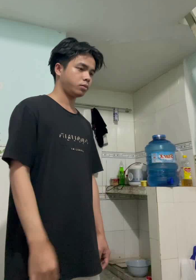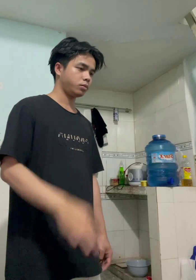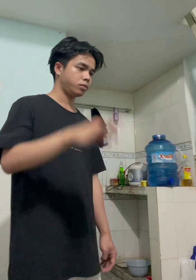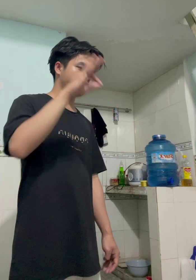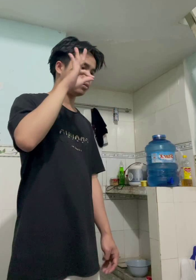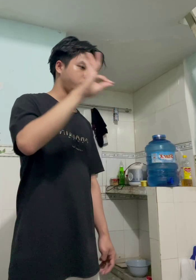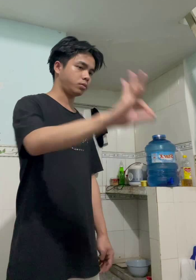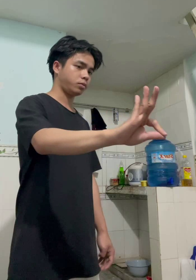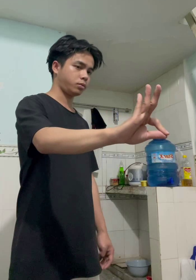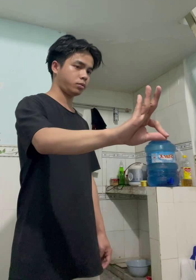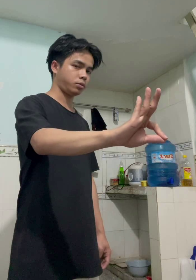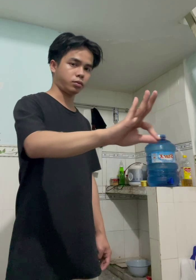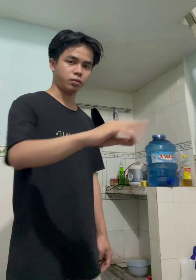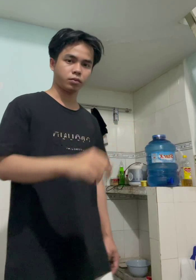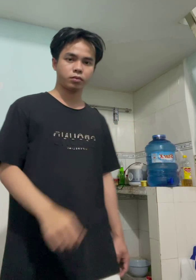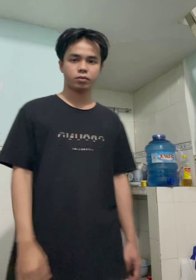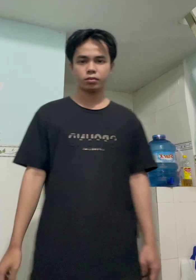t